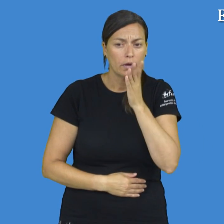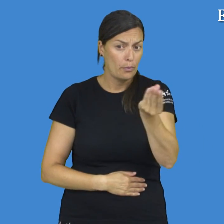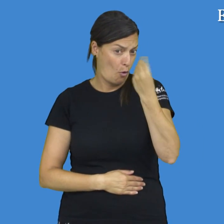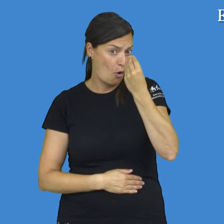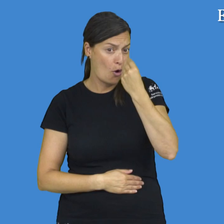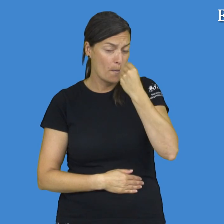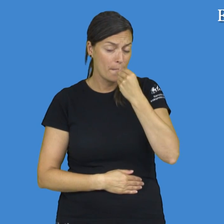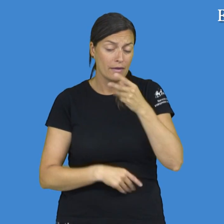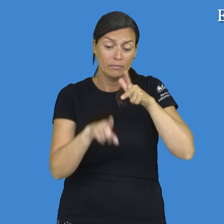comer